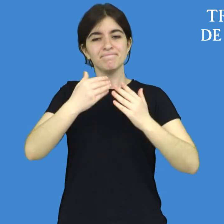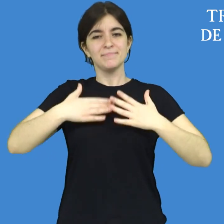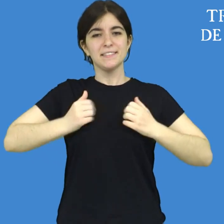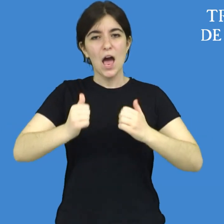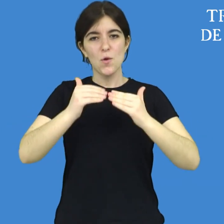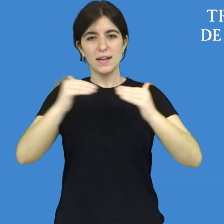sano